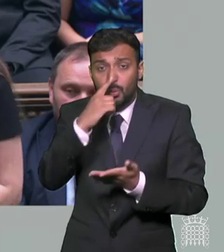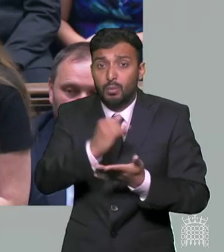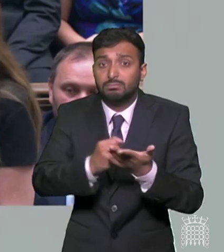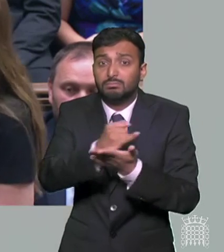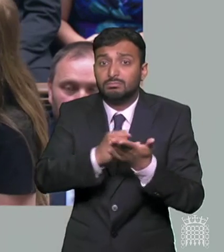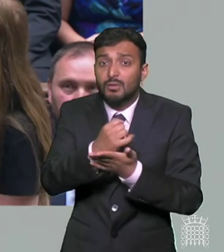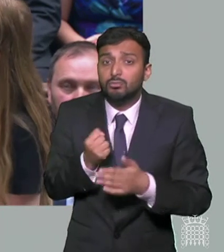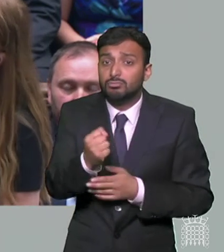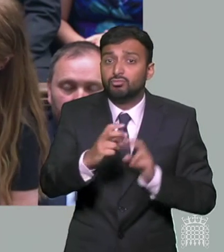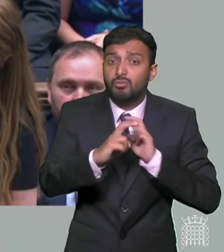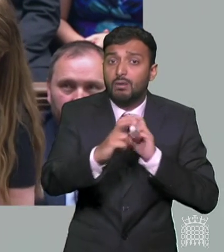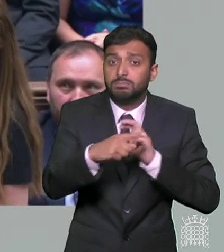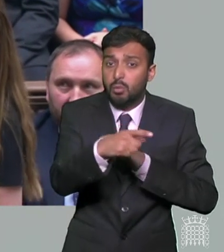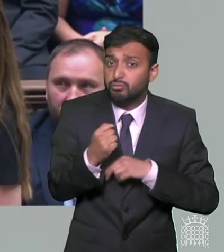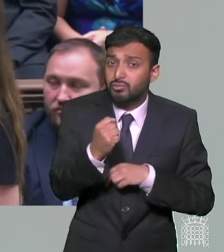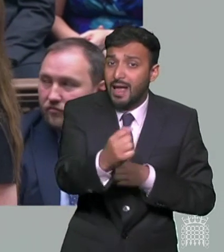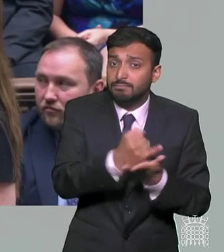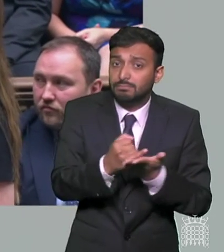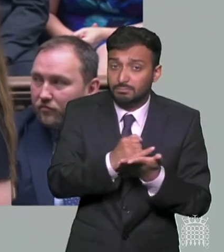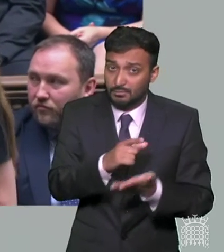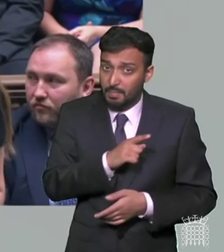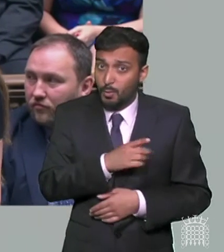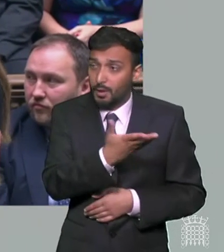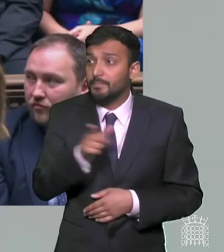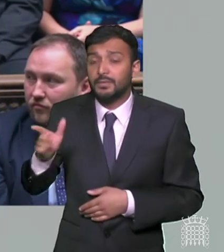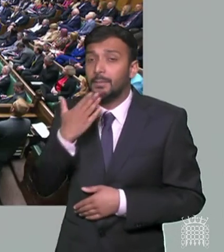I will say that the Deputy Prime Minister has a stronger stomach than his—